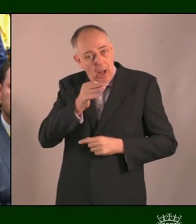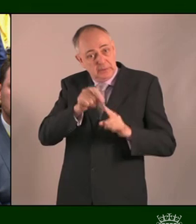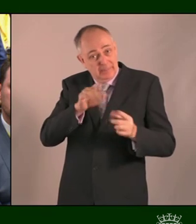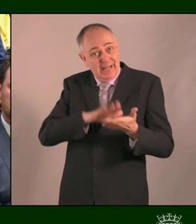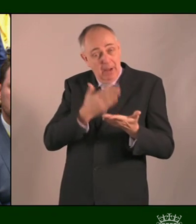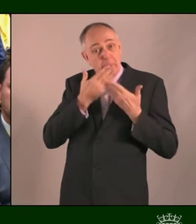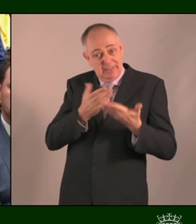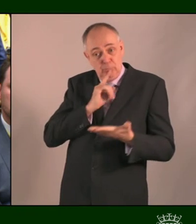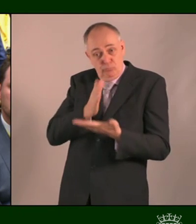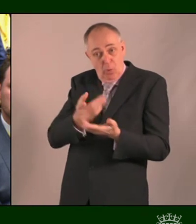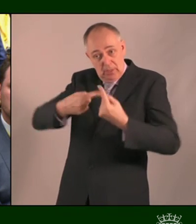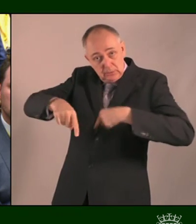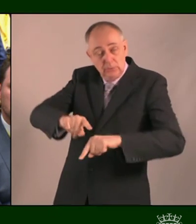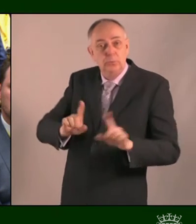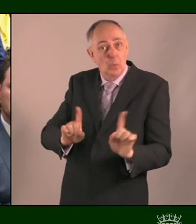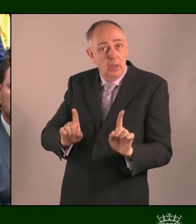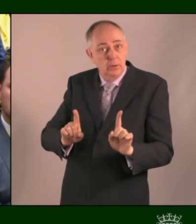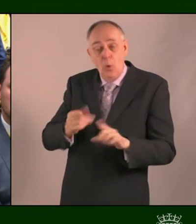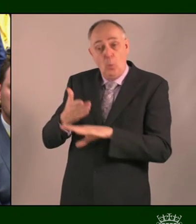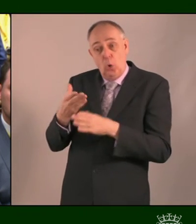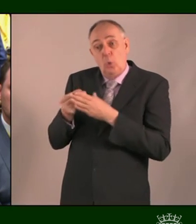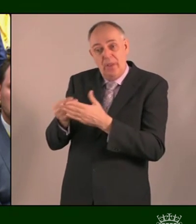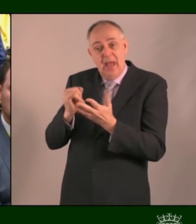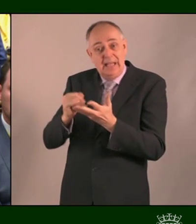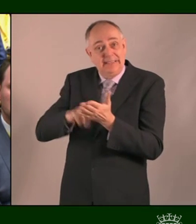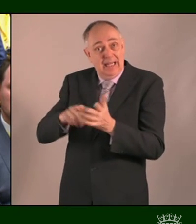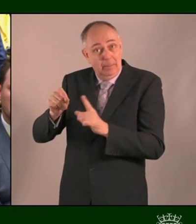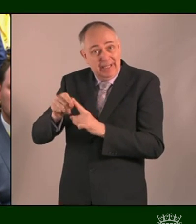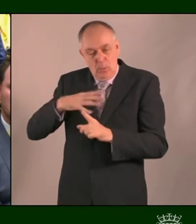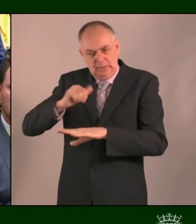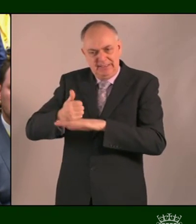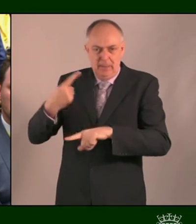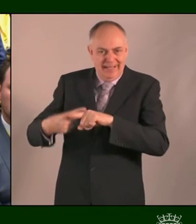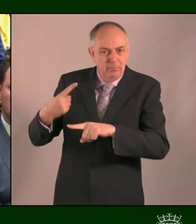Certainly, we will work together in the SNP in pushing for emergency legislation.